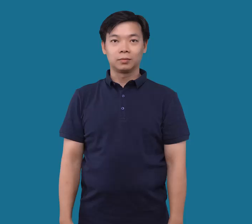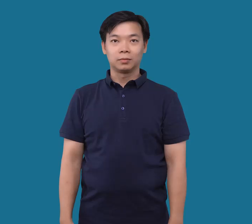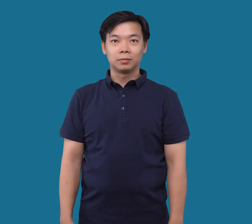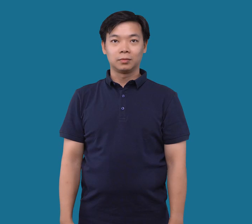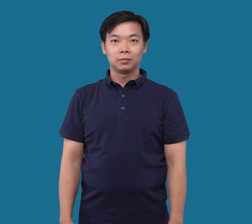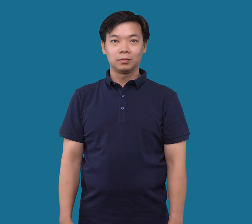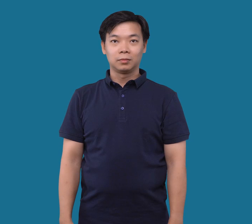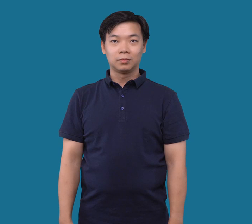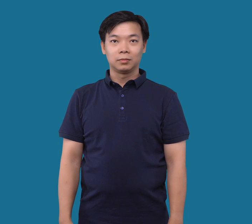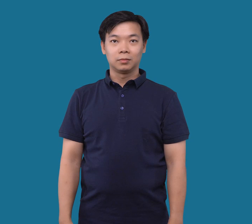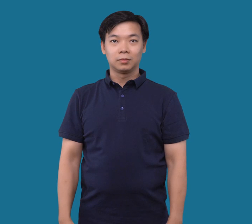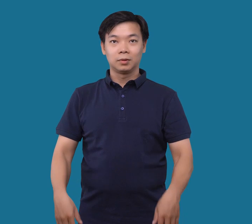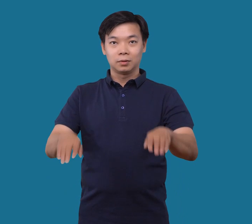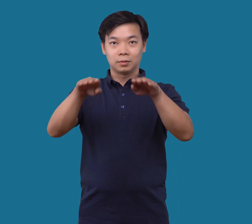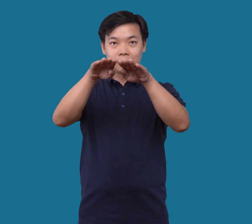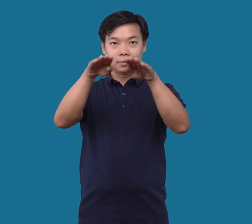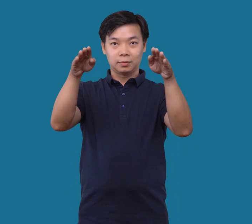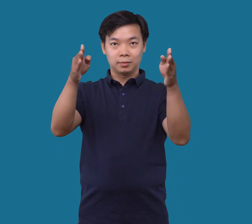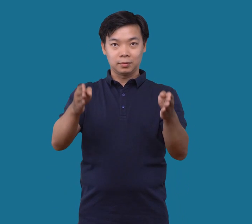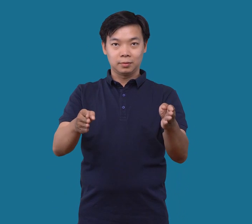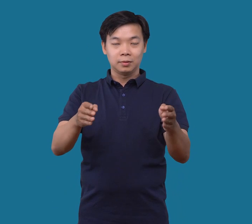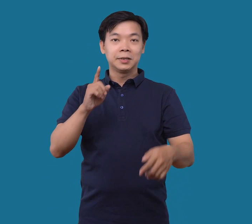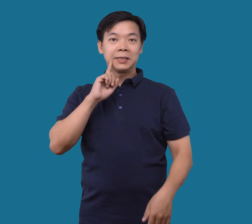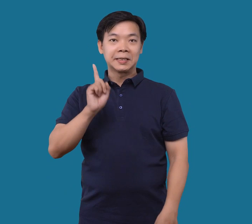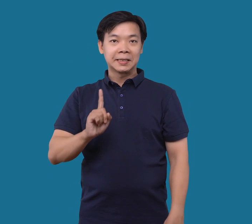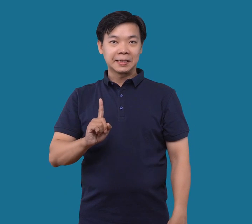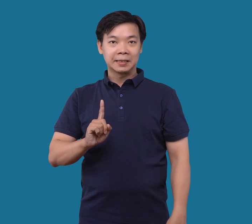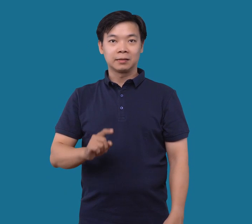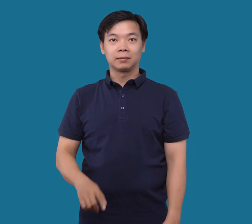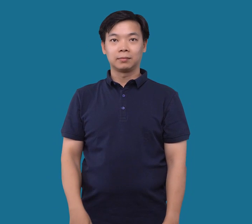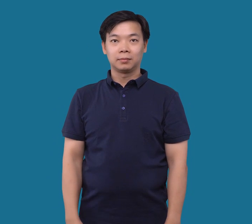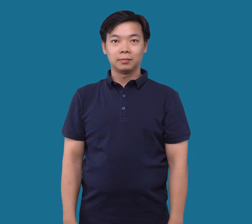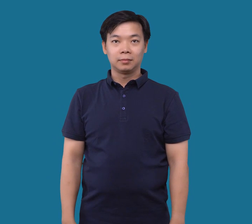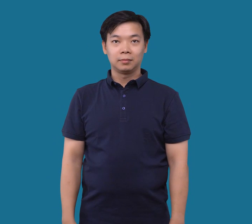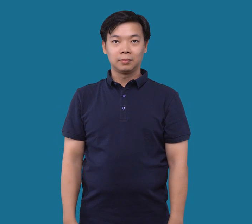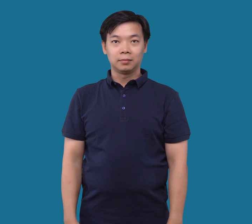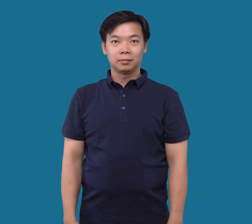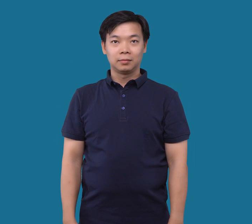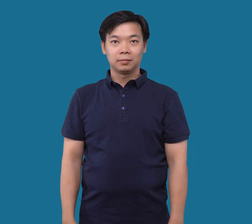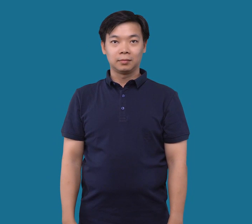bốt điện